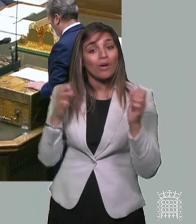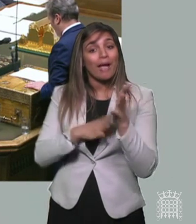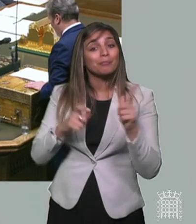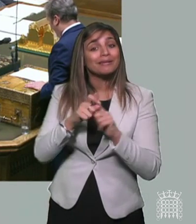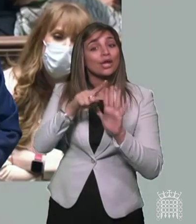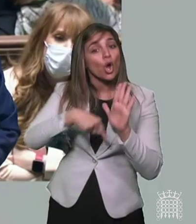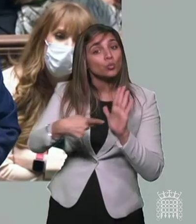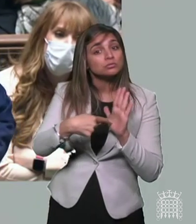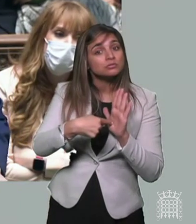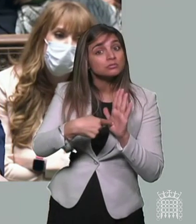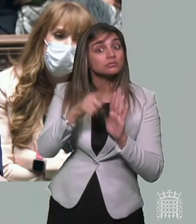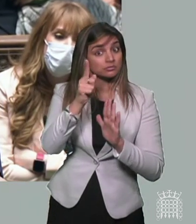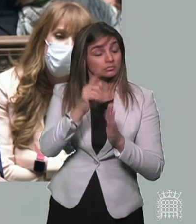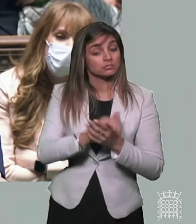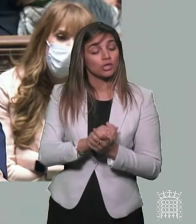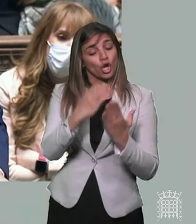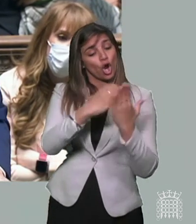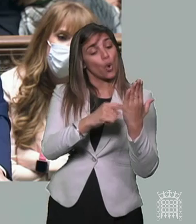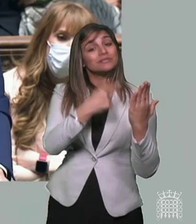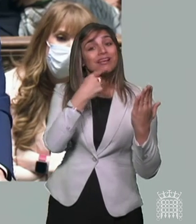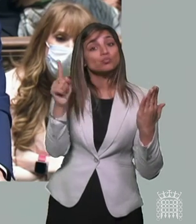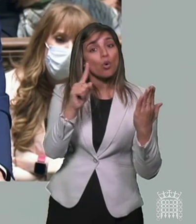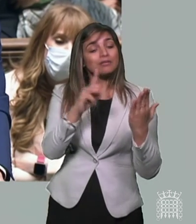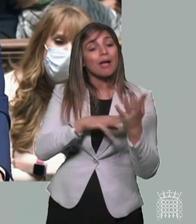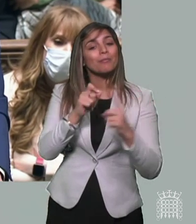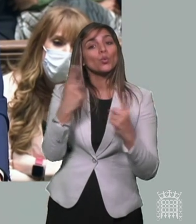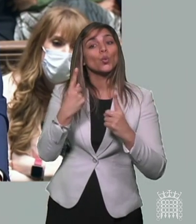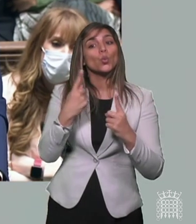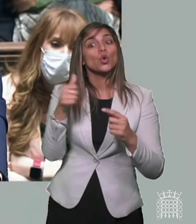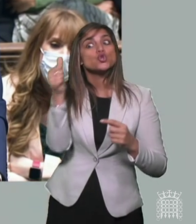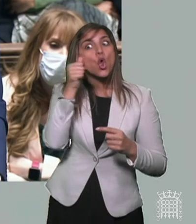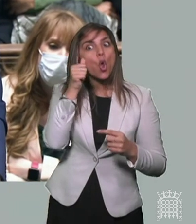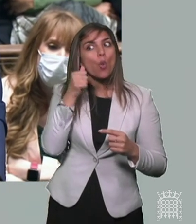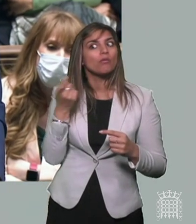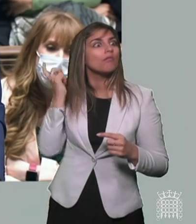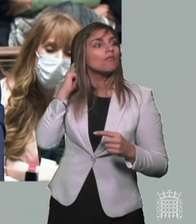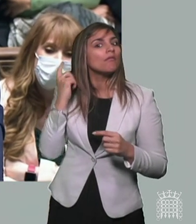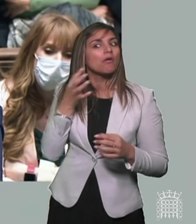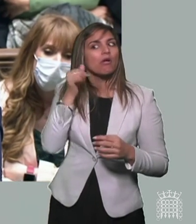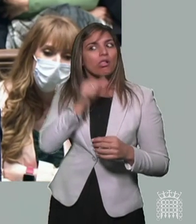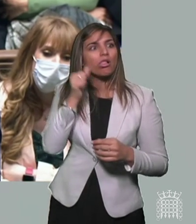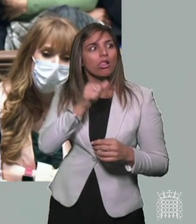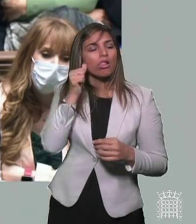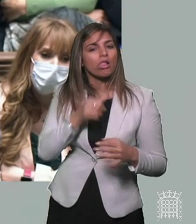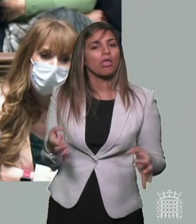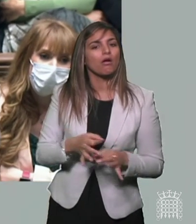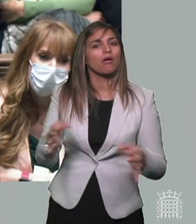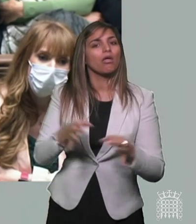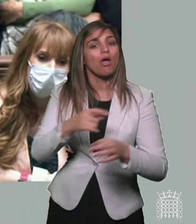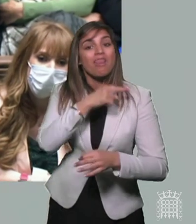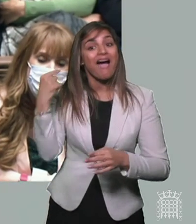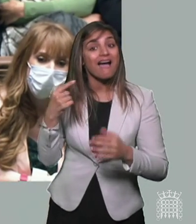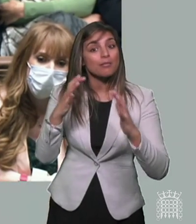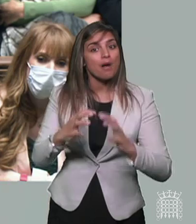That code says: “Ministers who knowingly mislead Parliament will be expected to offer their resignation”.